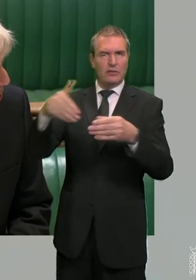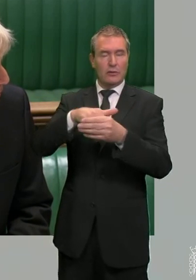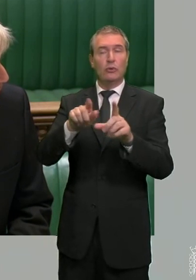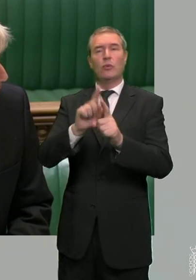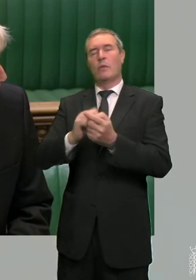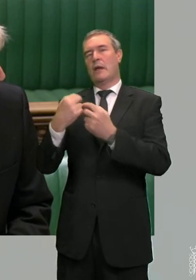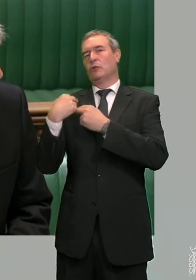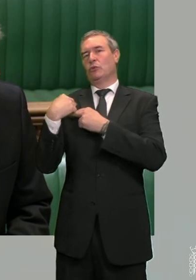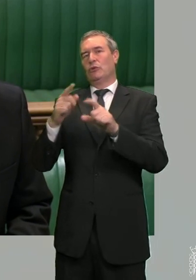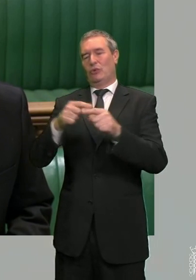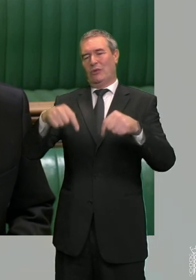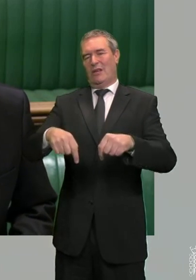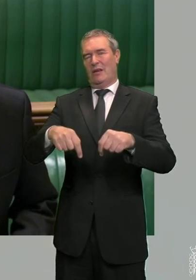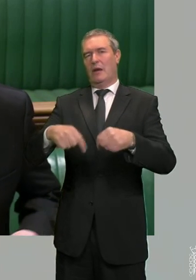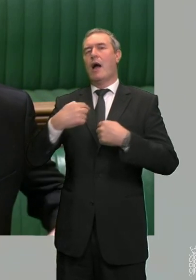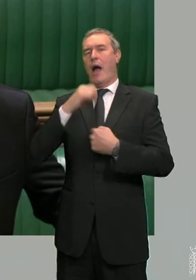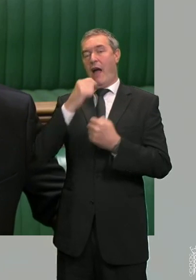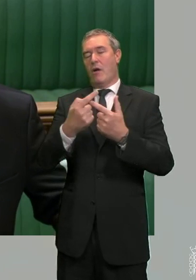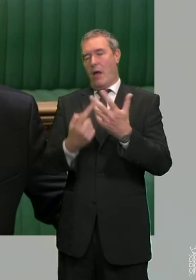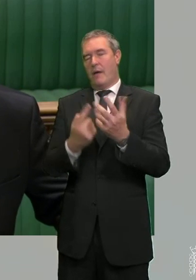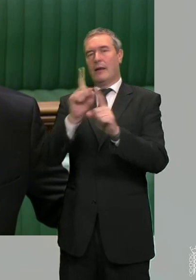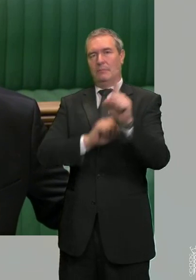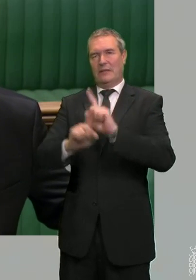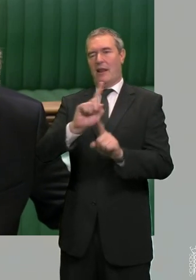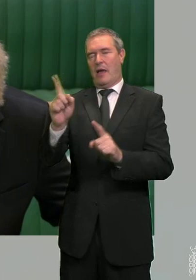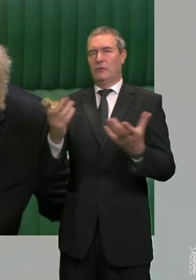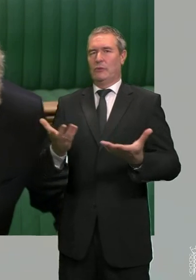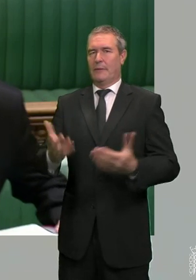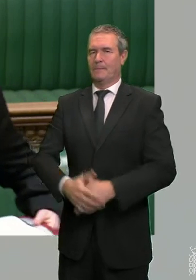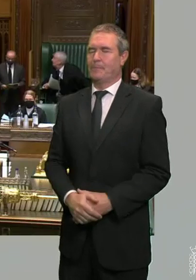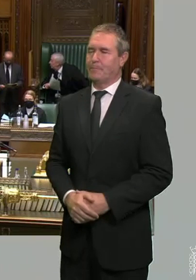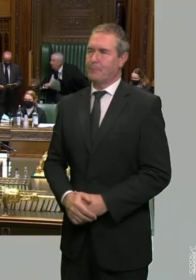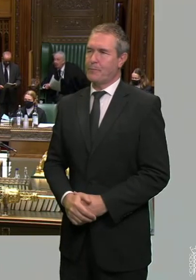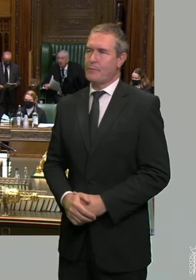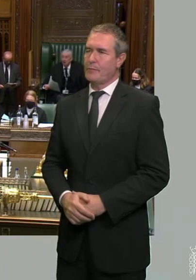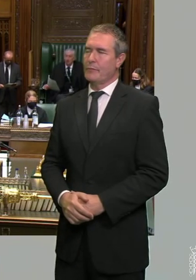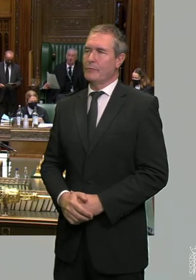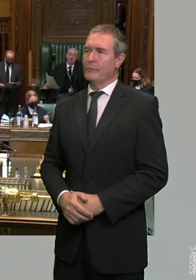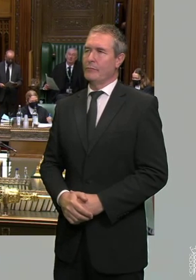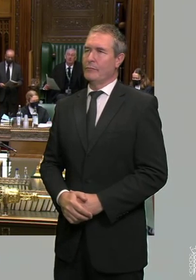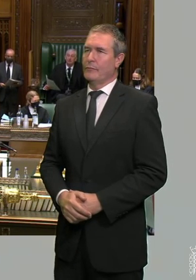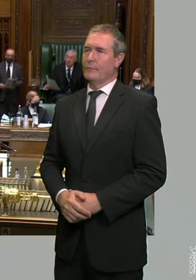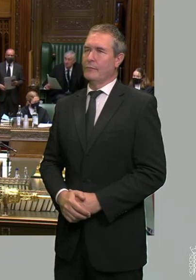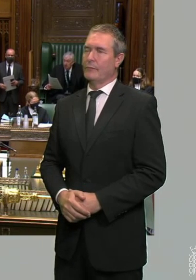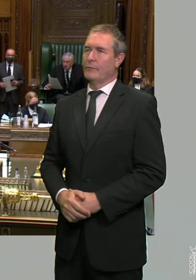In addition to my duties in this House, I shall have further such meetings later today.